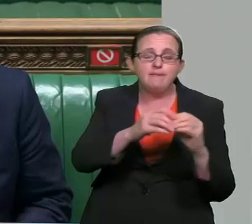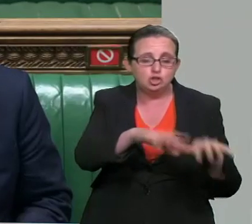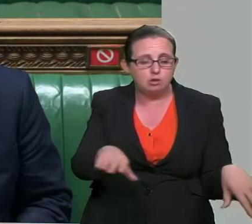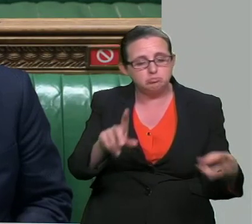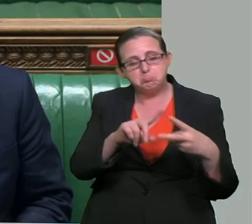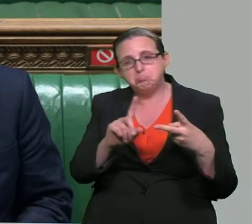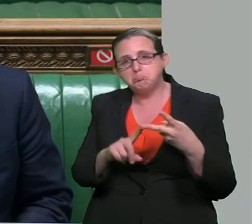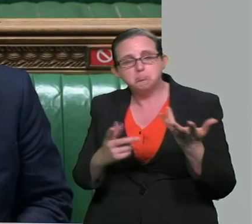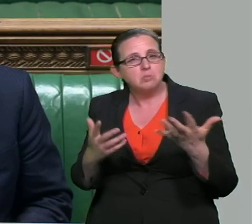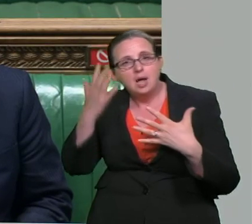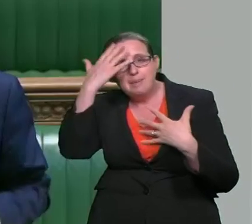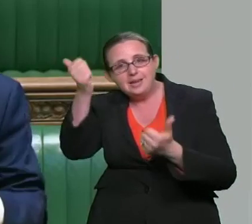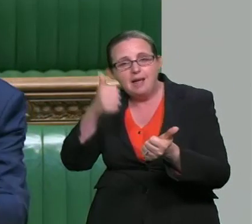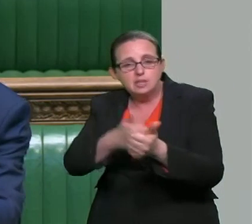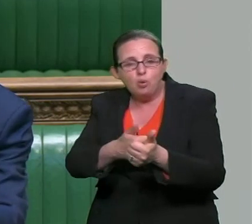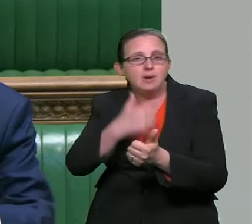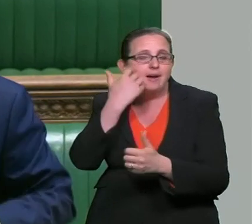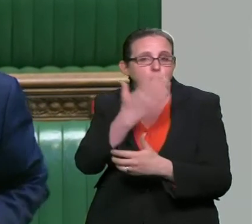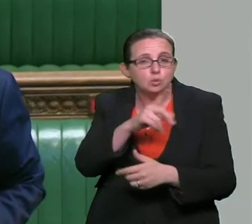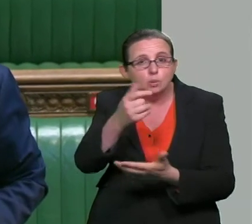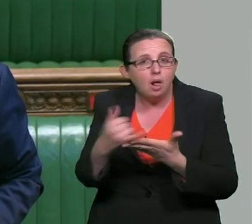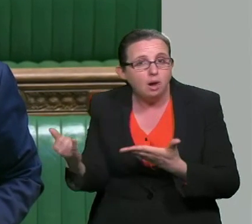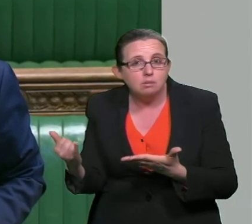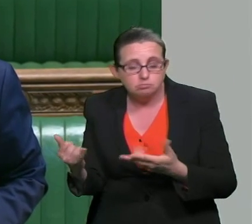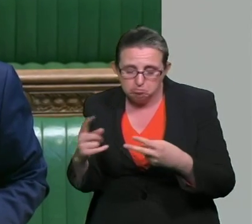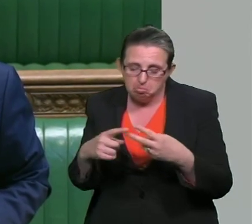Is it quality mental health support in every school? Does he oppose that?